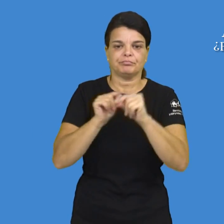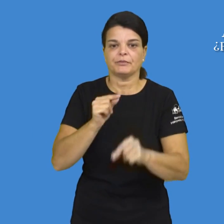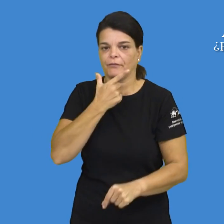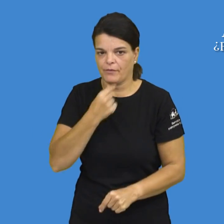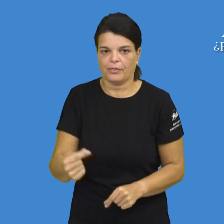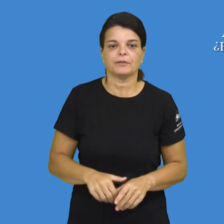fácil